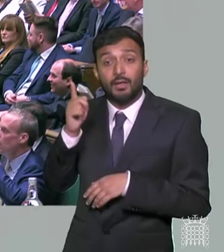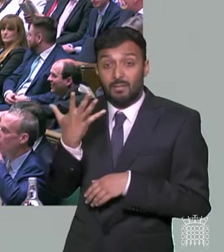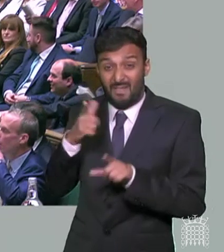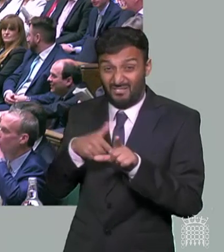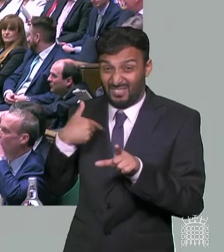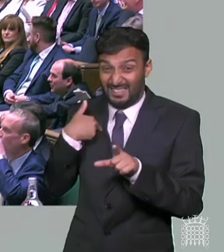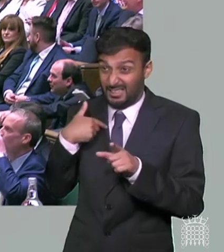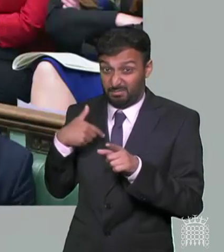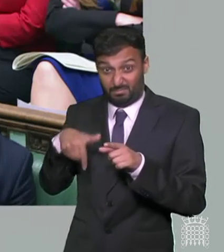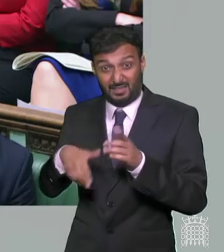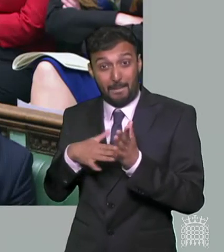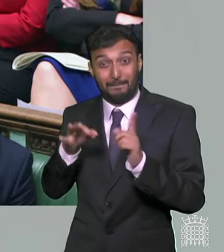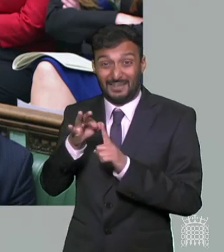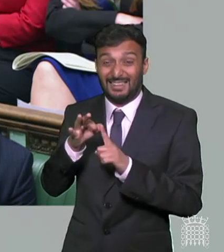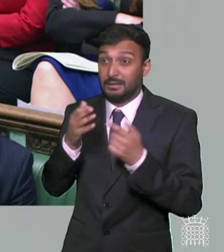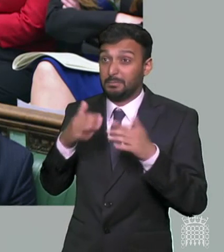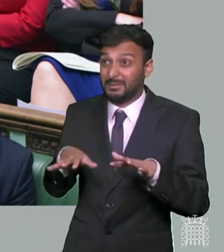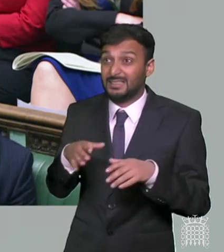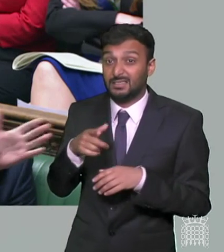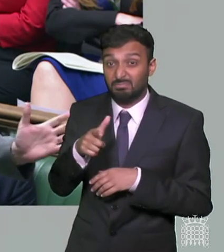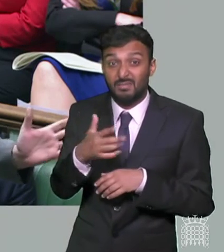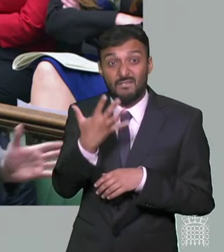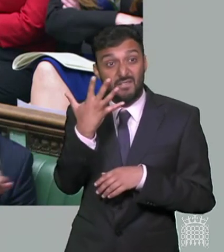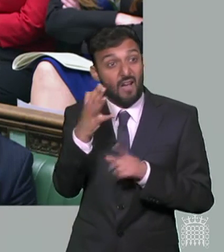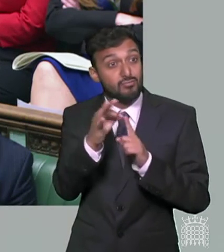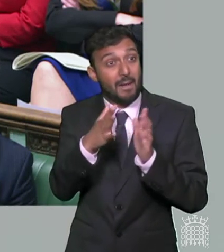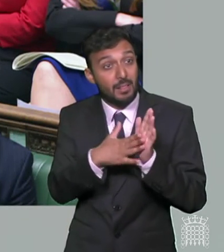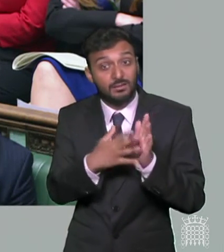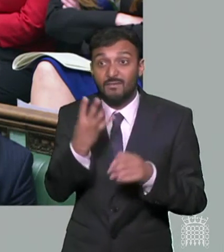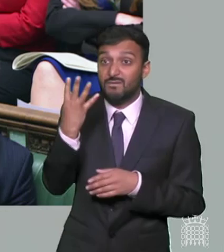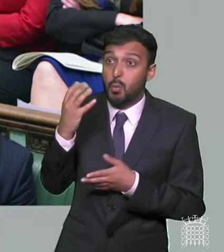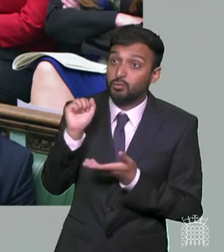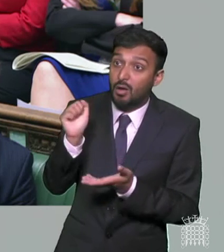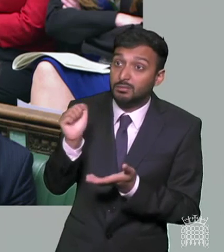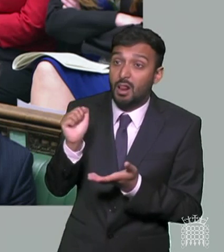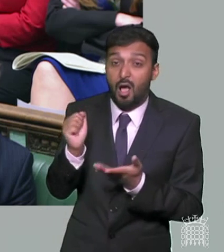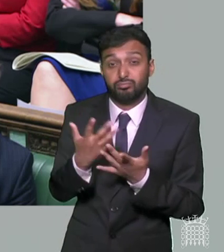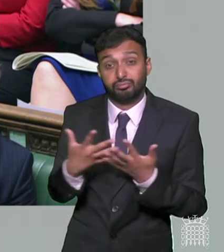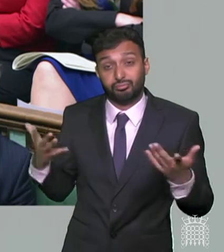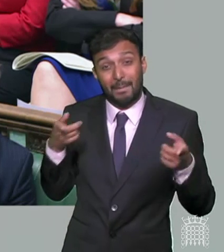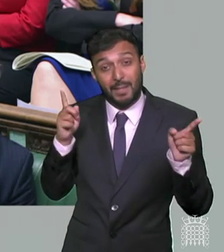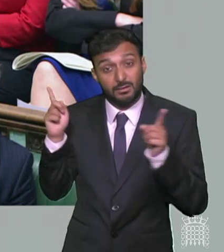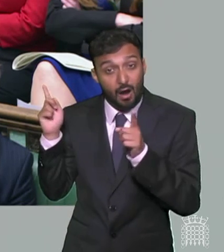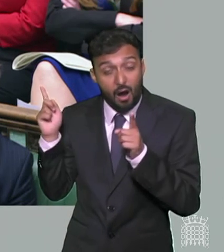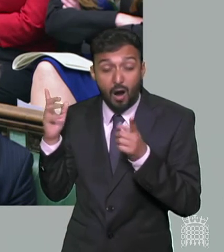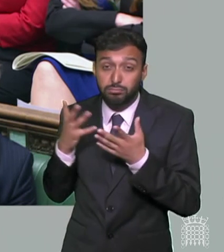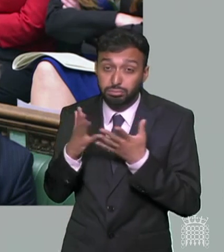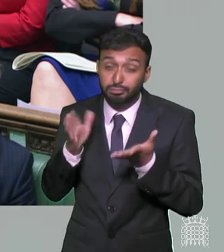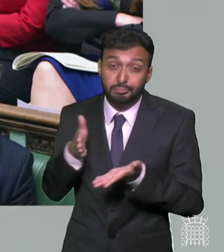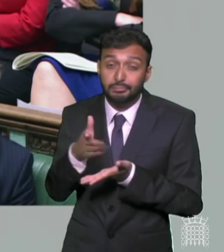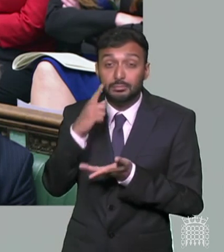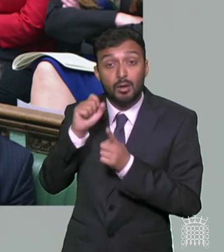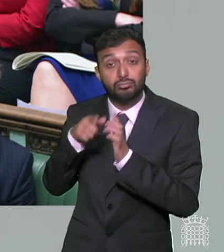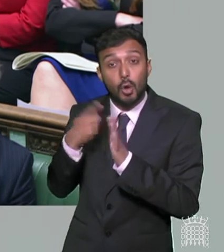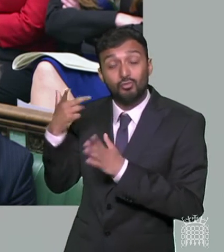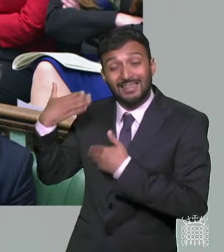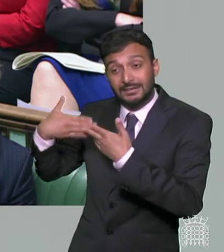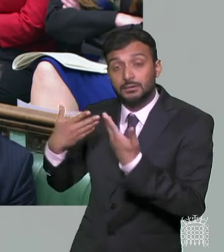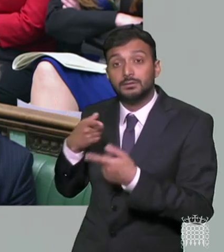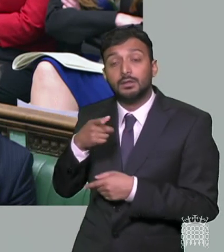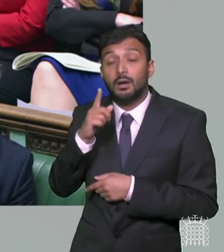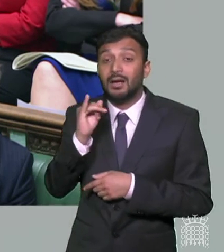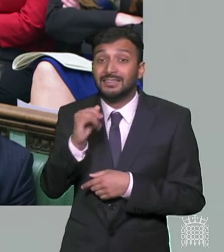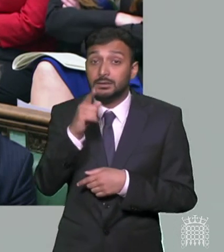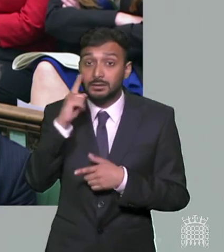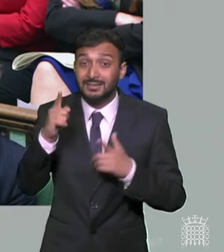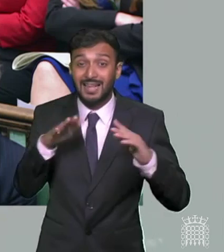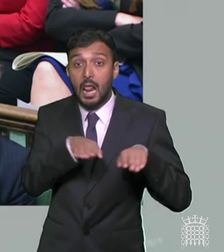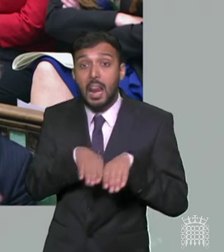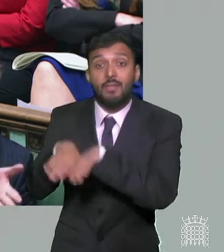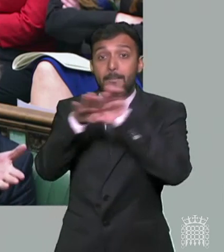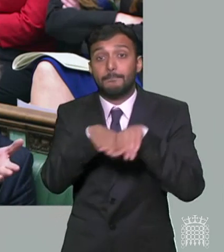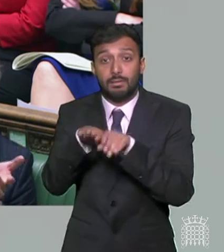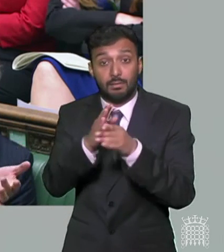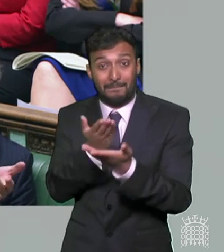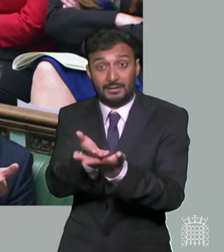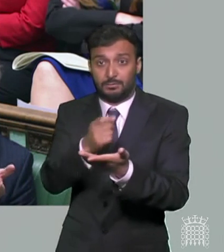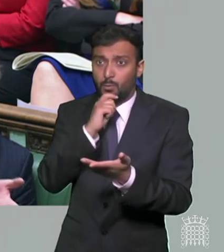We have gone through three Prime Ministers, four Chancellors and a plethora of Ministers, but we have now got to a point where the levelling-up bid is going in very shortly.